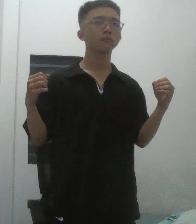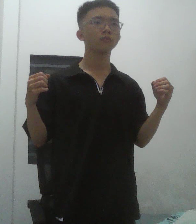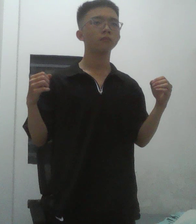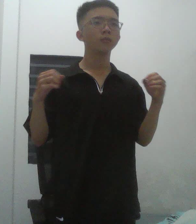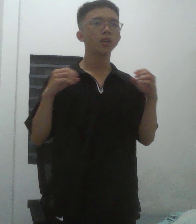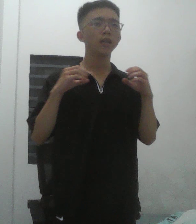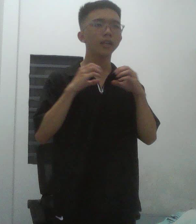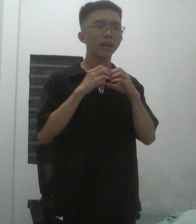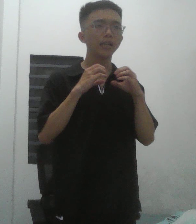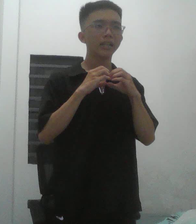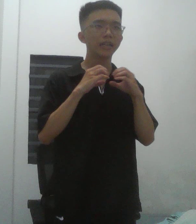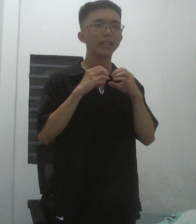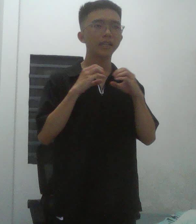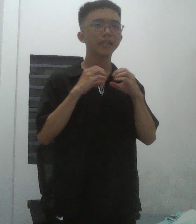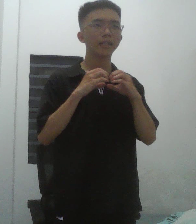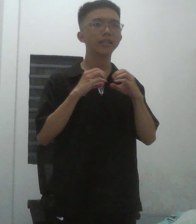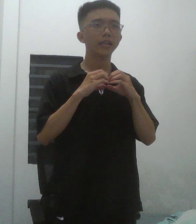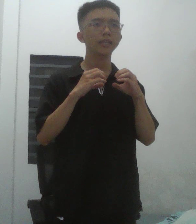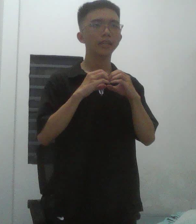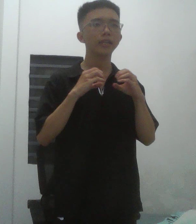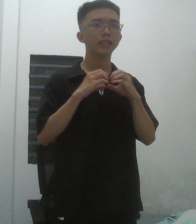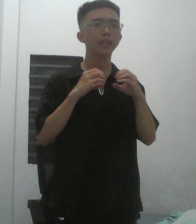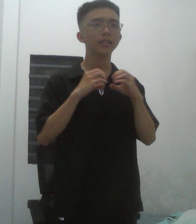cai nhau